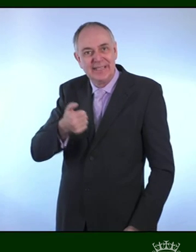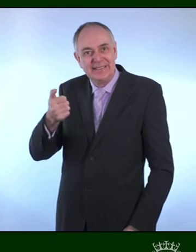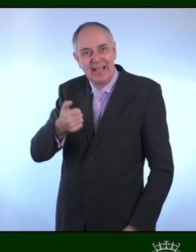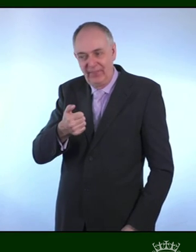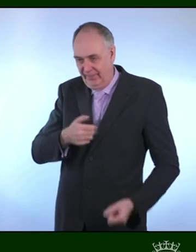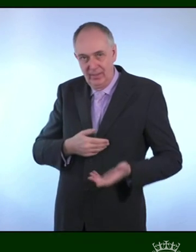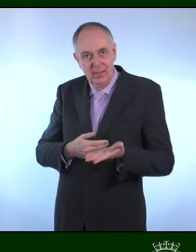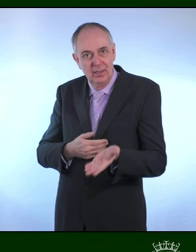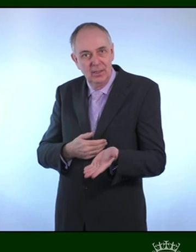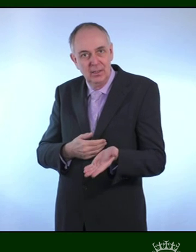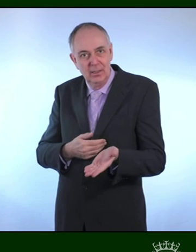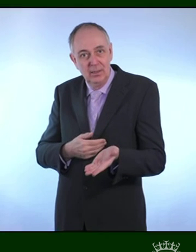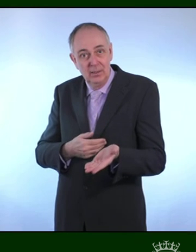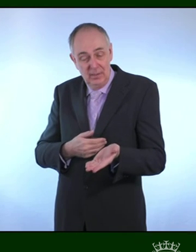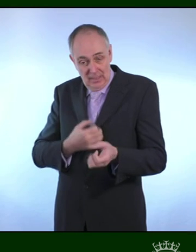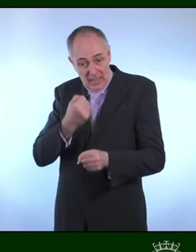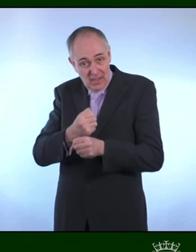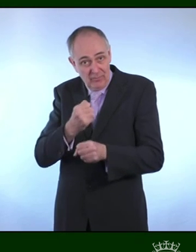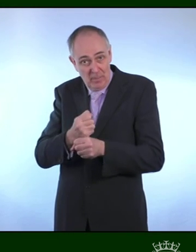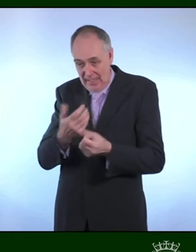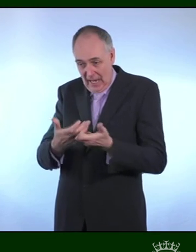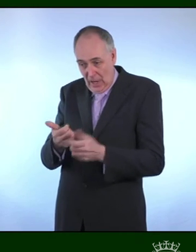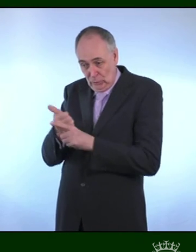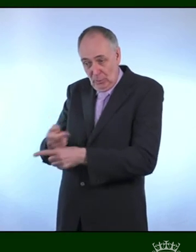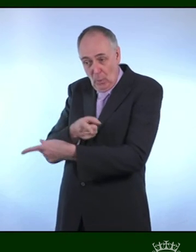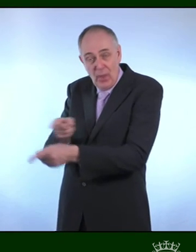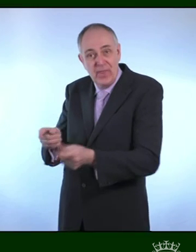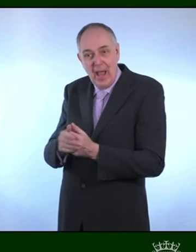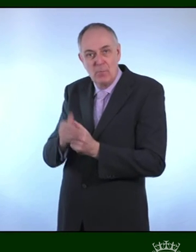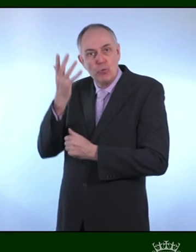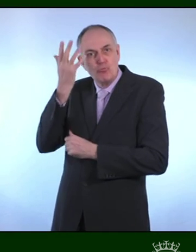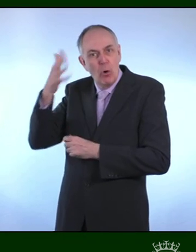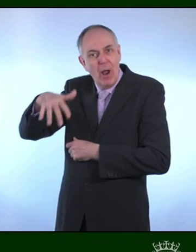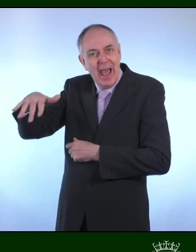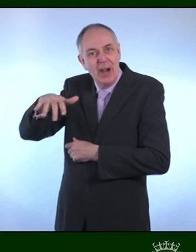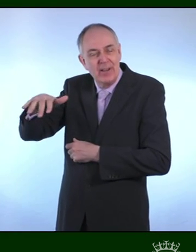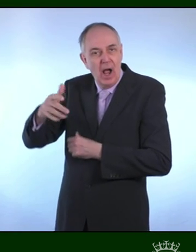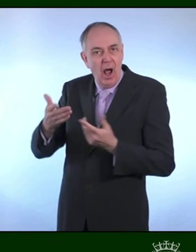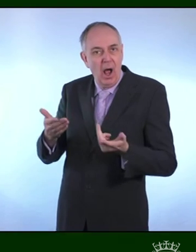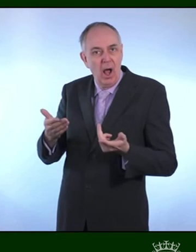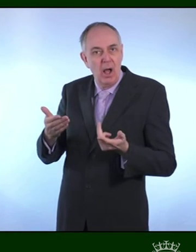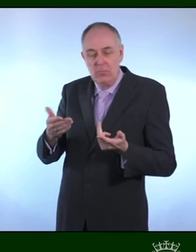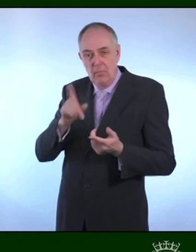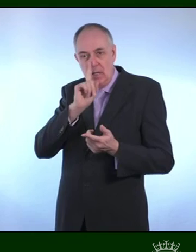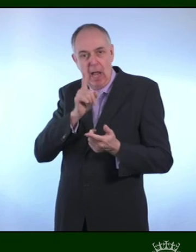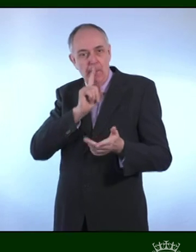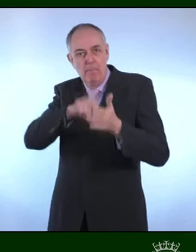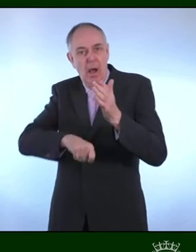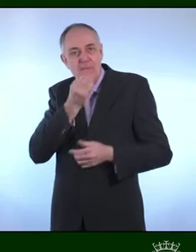What support can the Government offer to ensure that vulnerable people in remote and rural areas such as Ceredigion are prioritised for food deliveries?